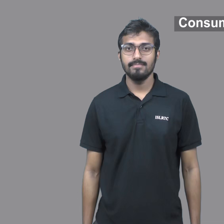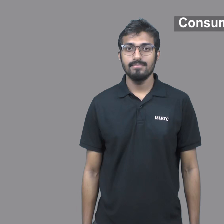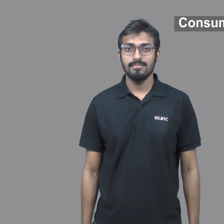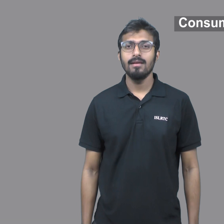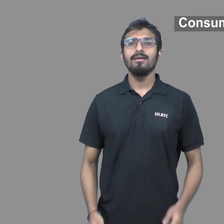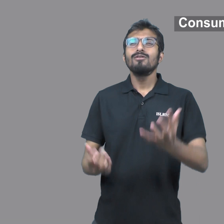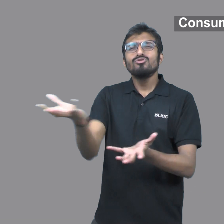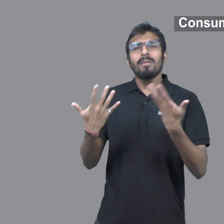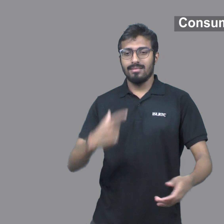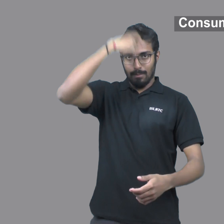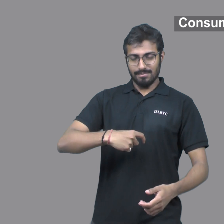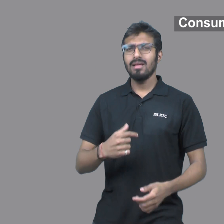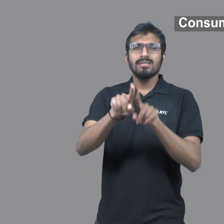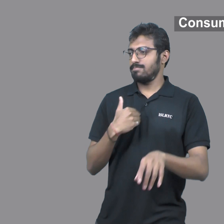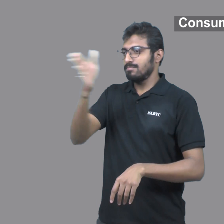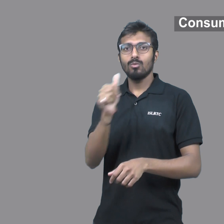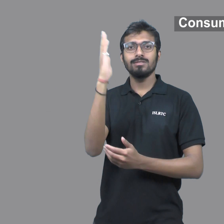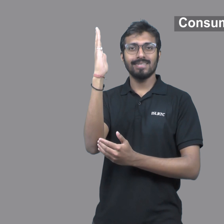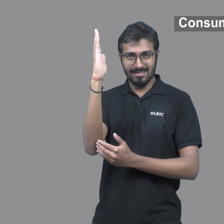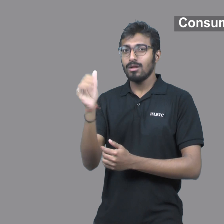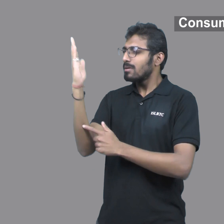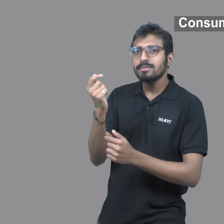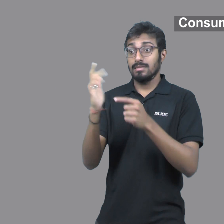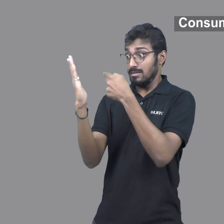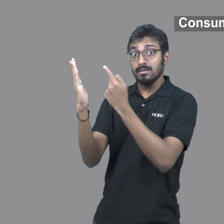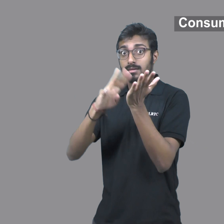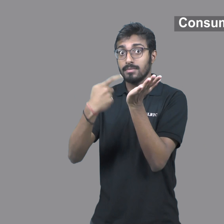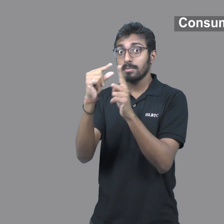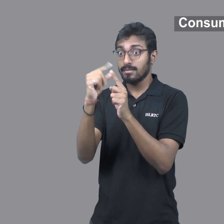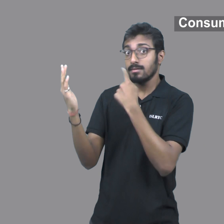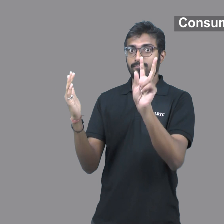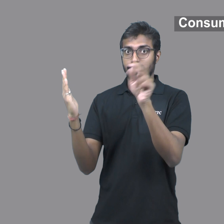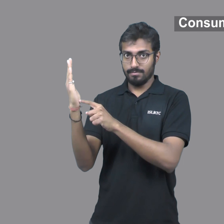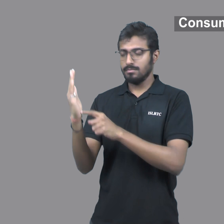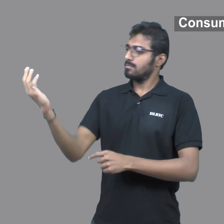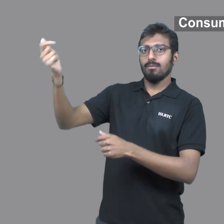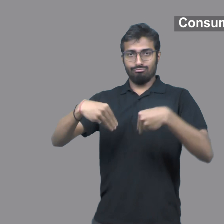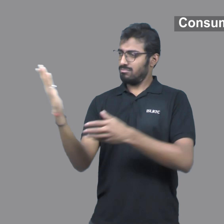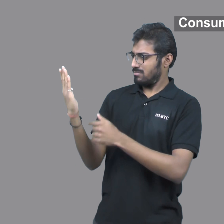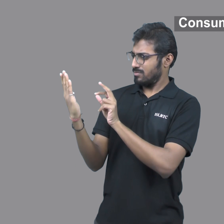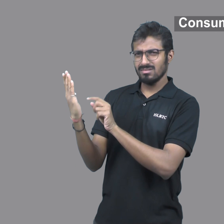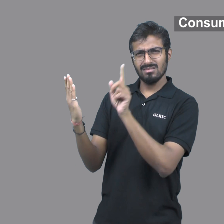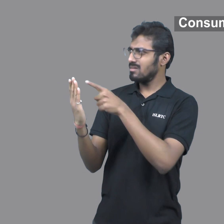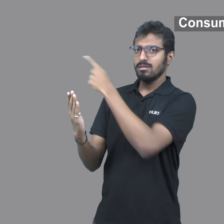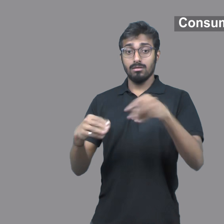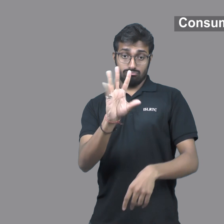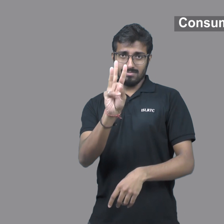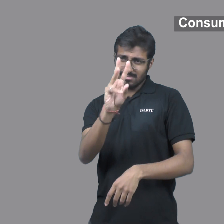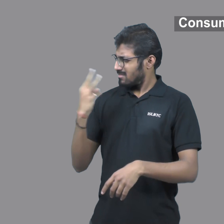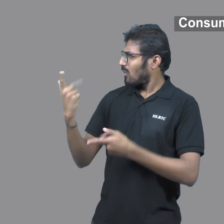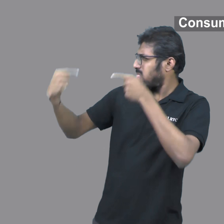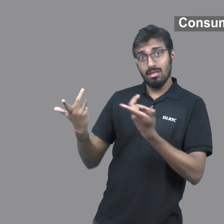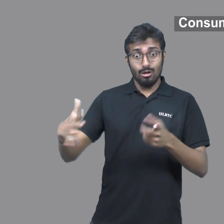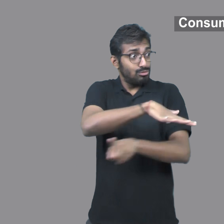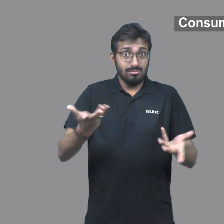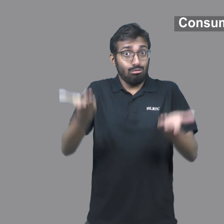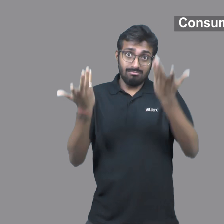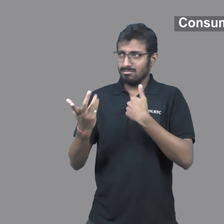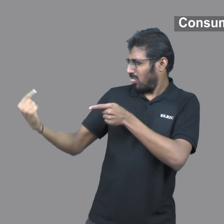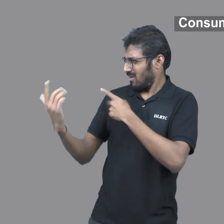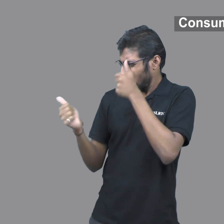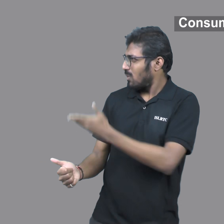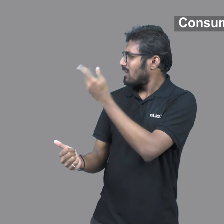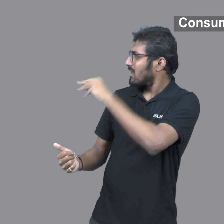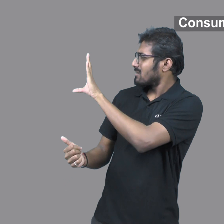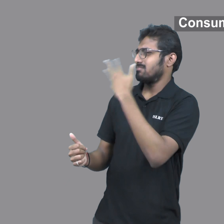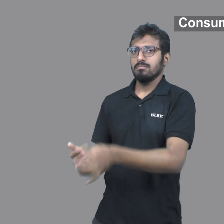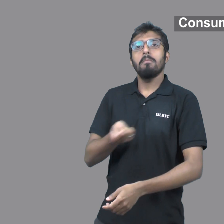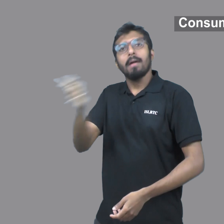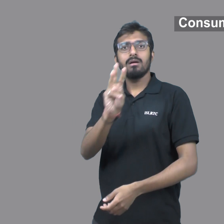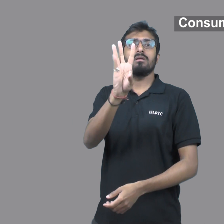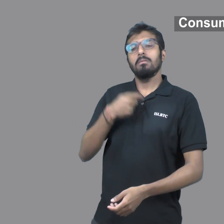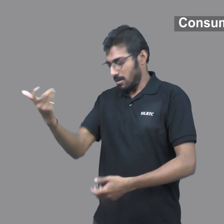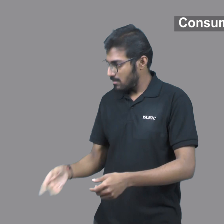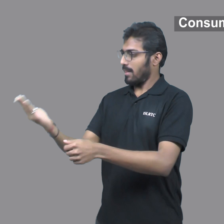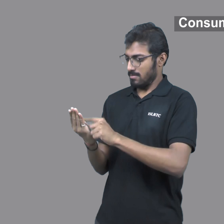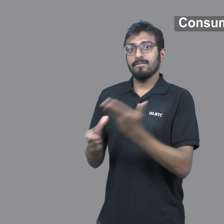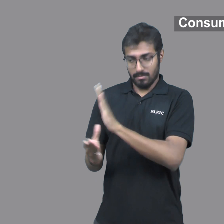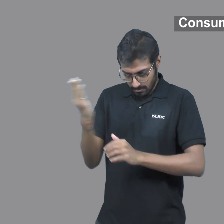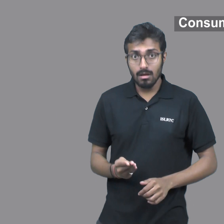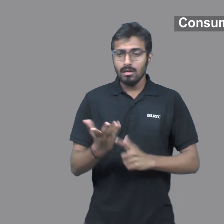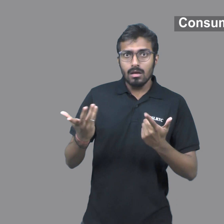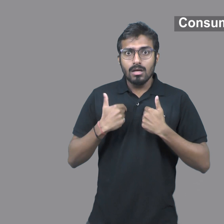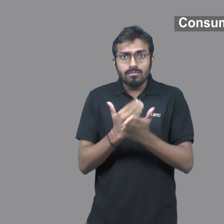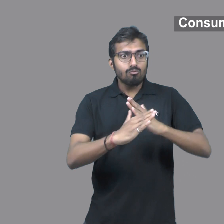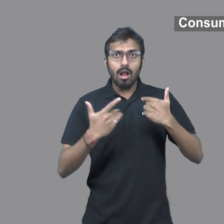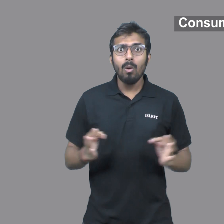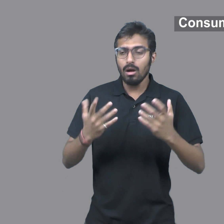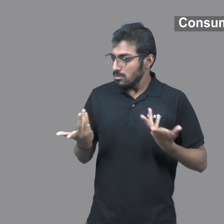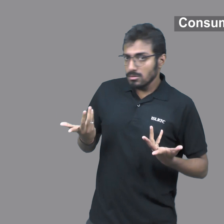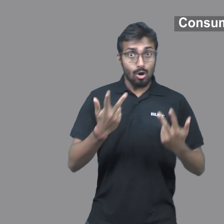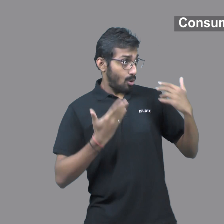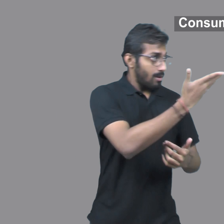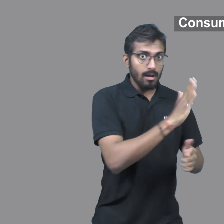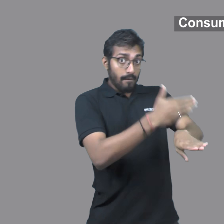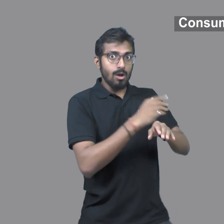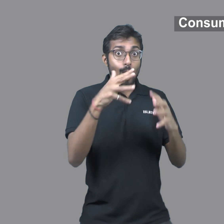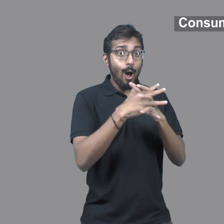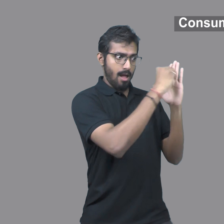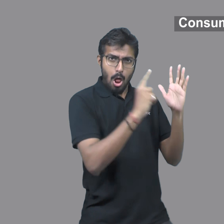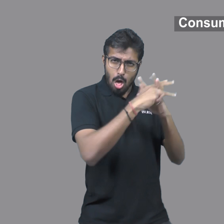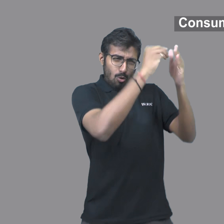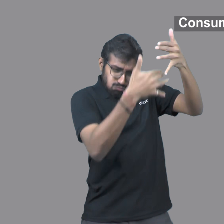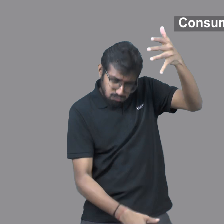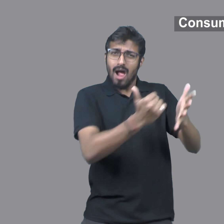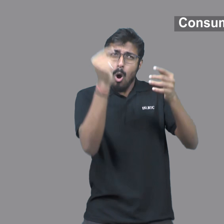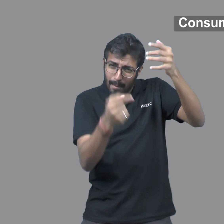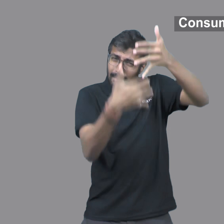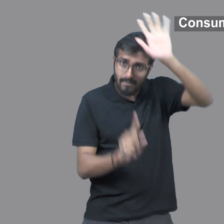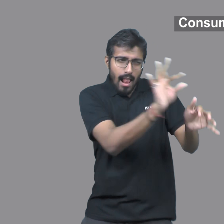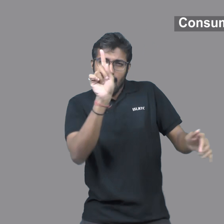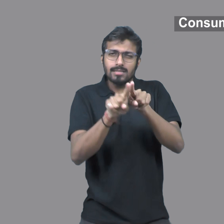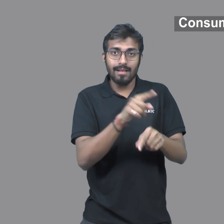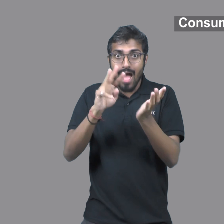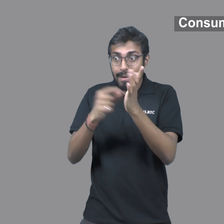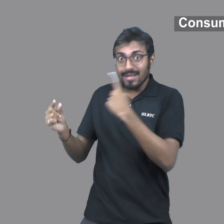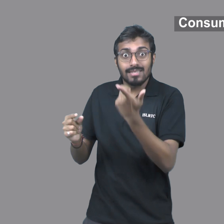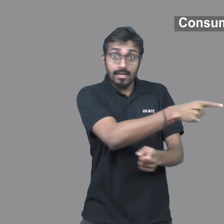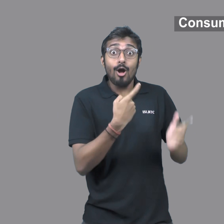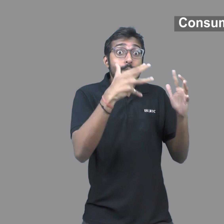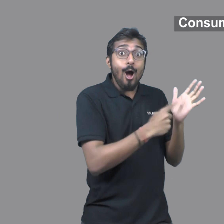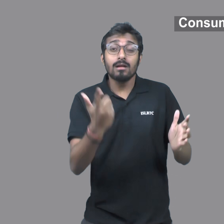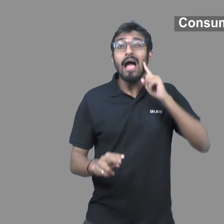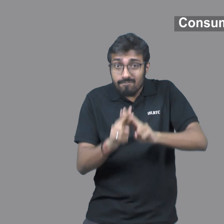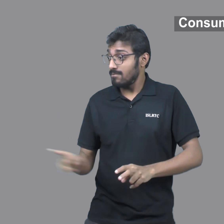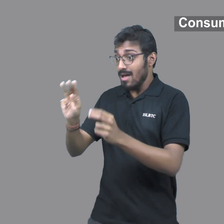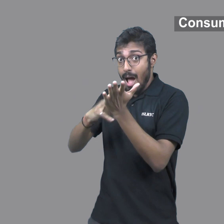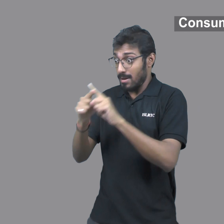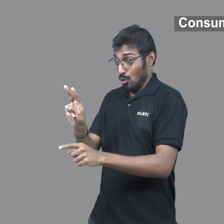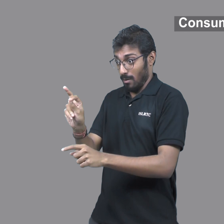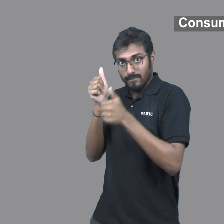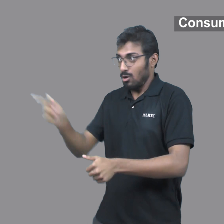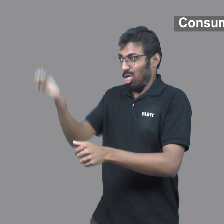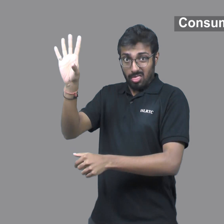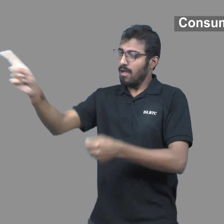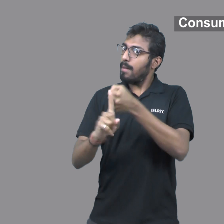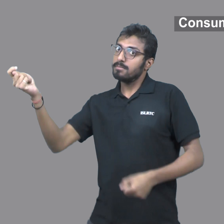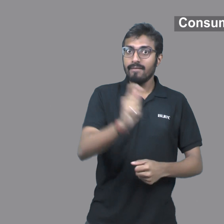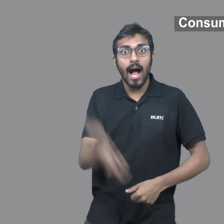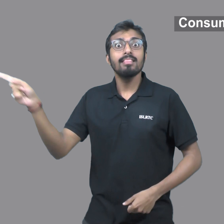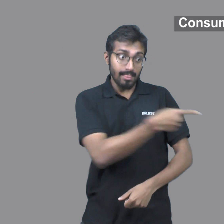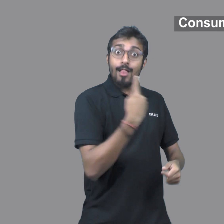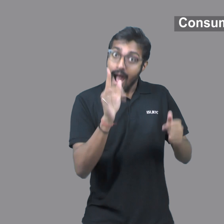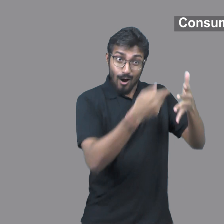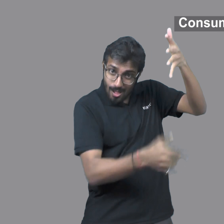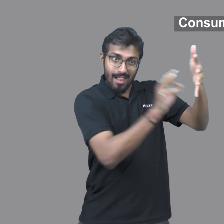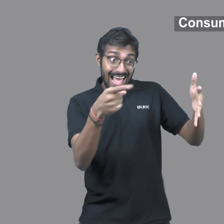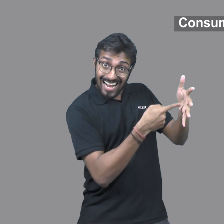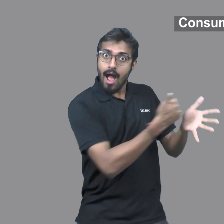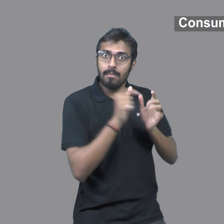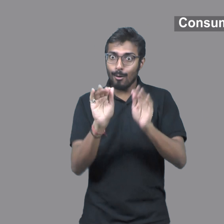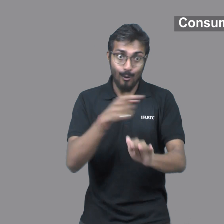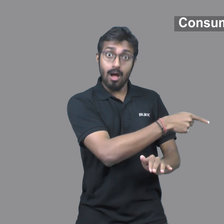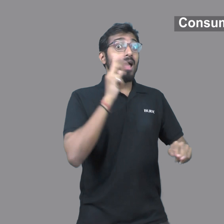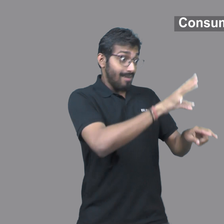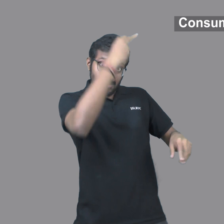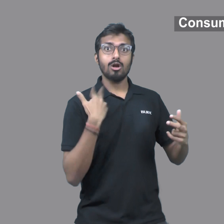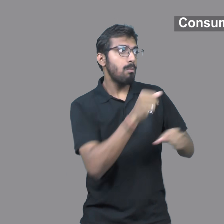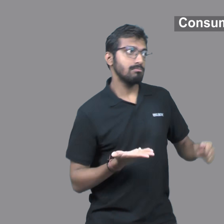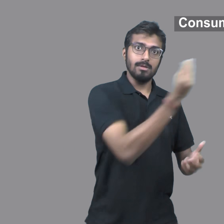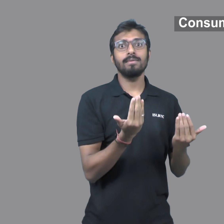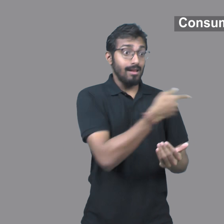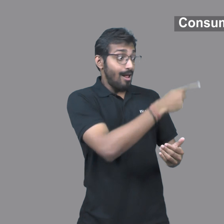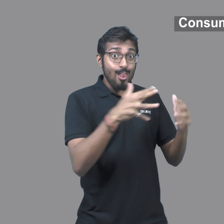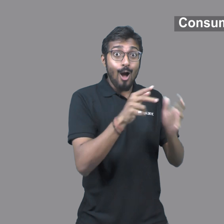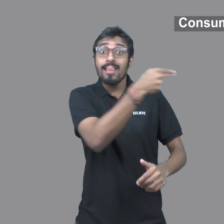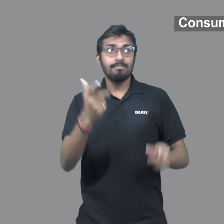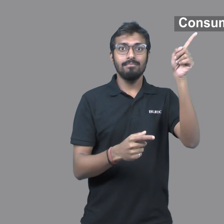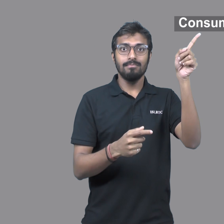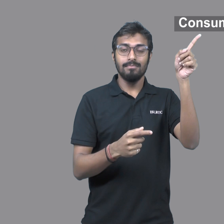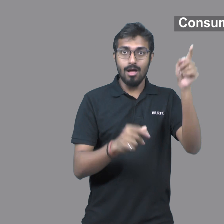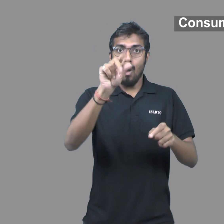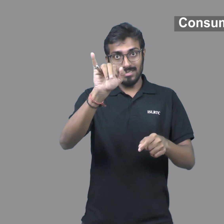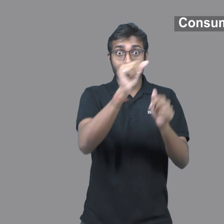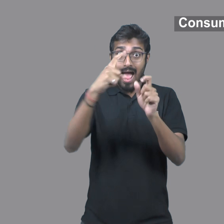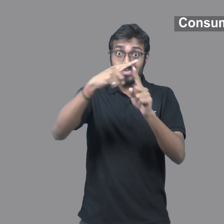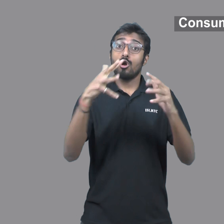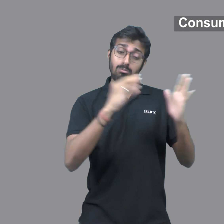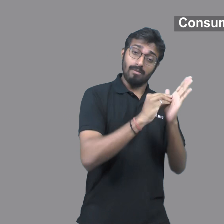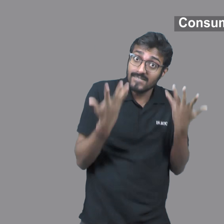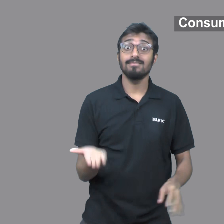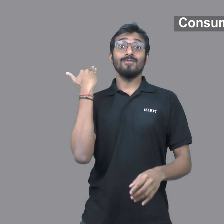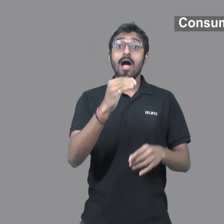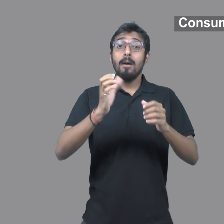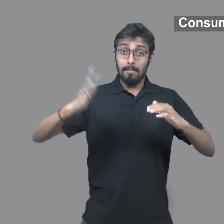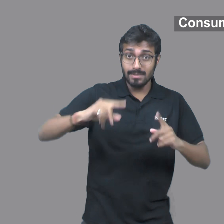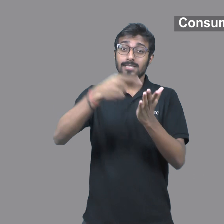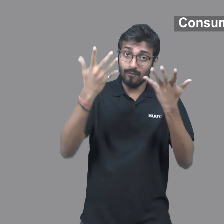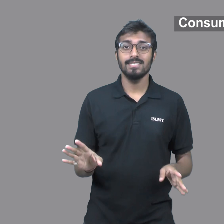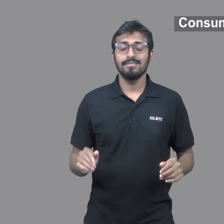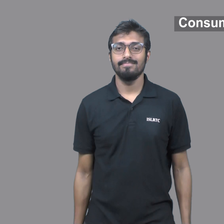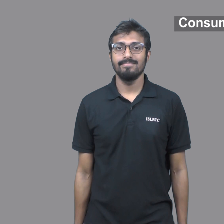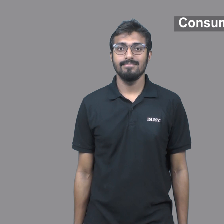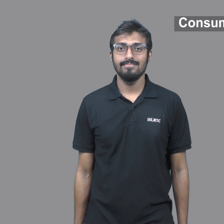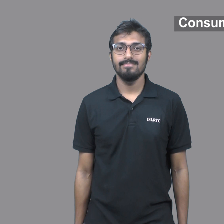Consumer Protection Act 1986